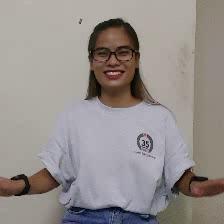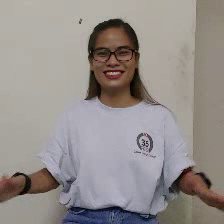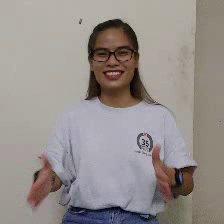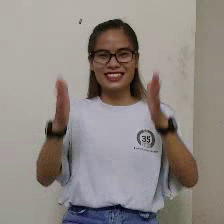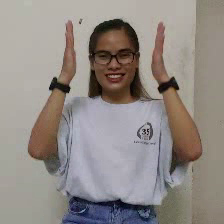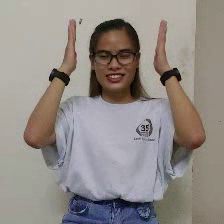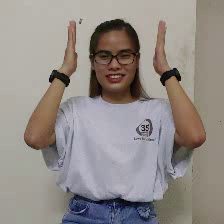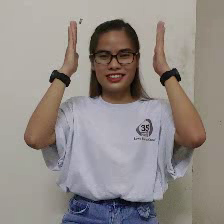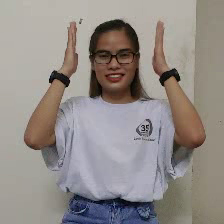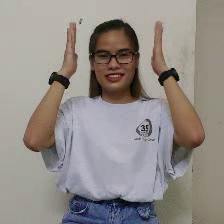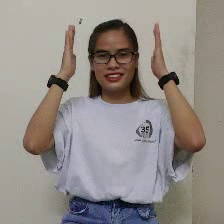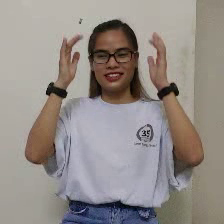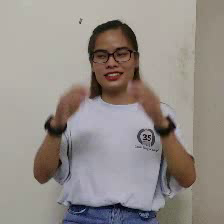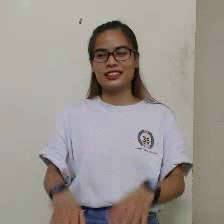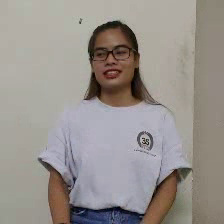Chạy